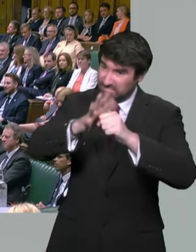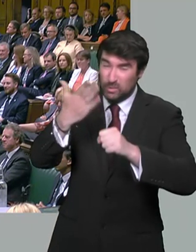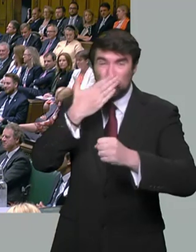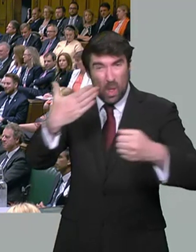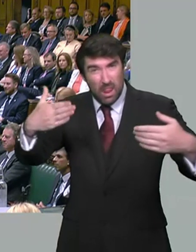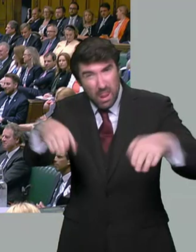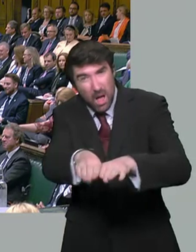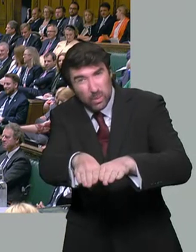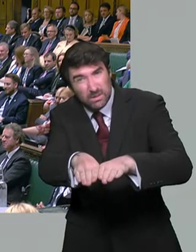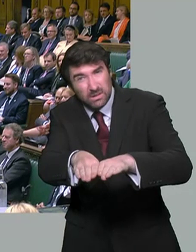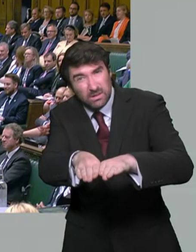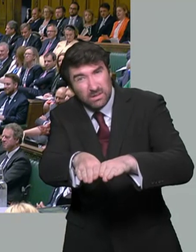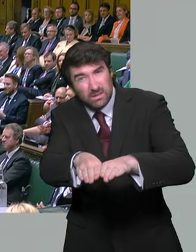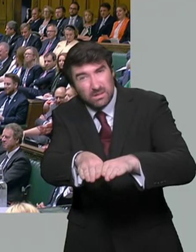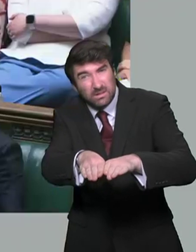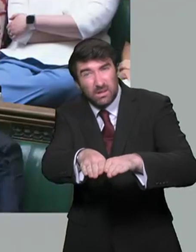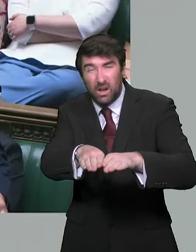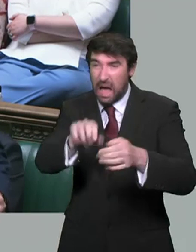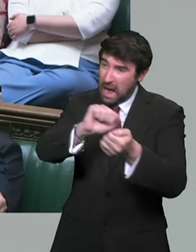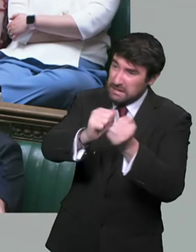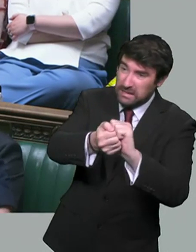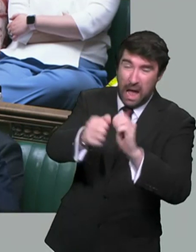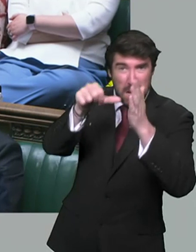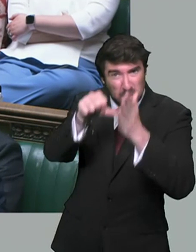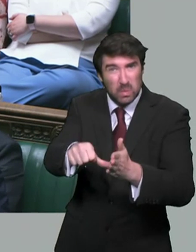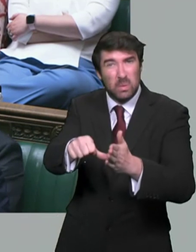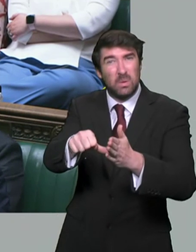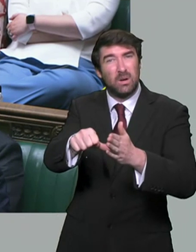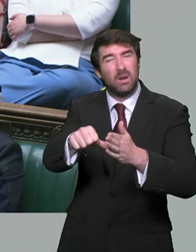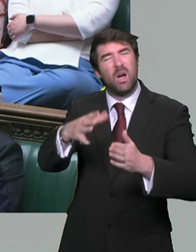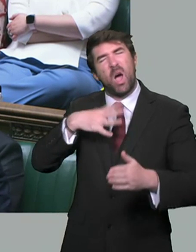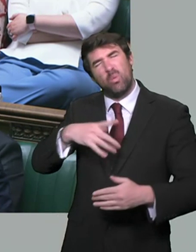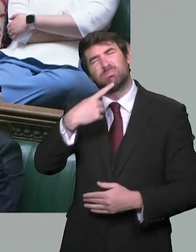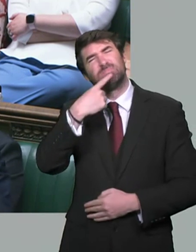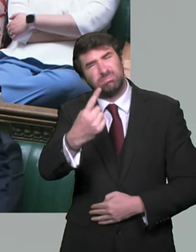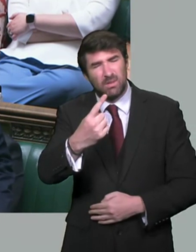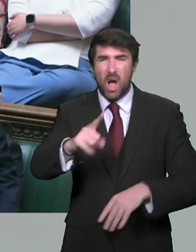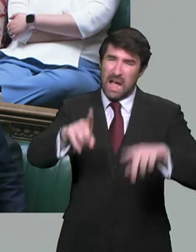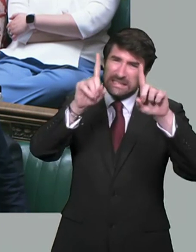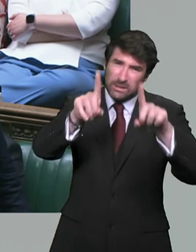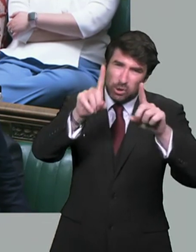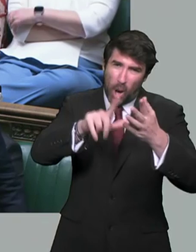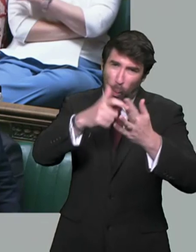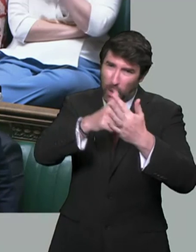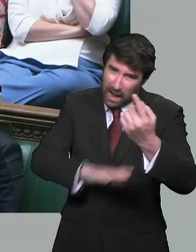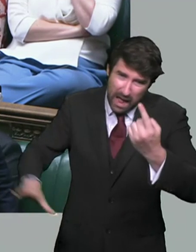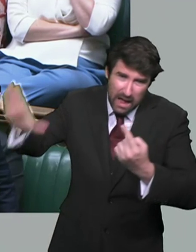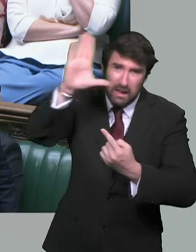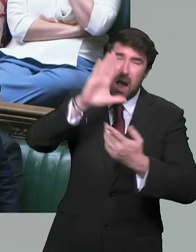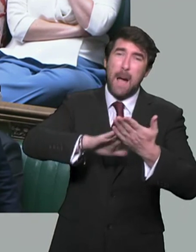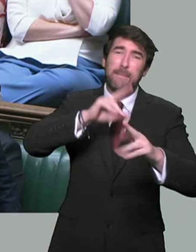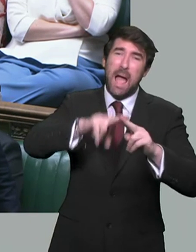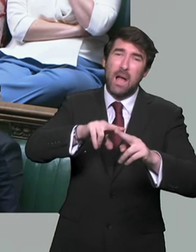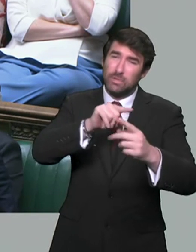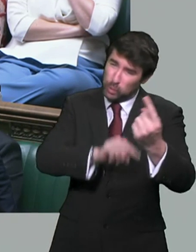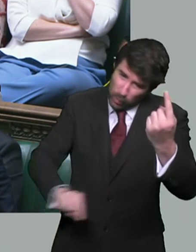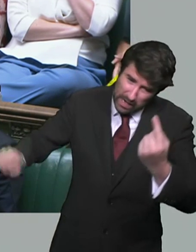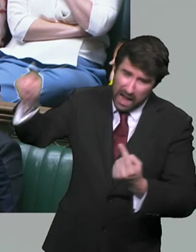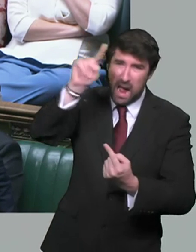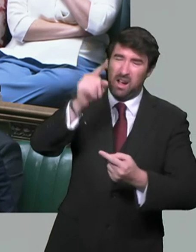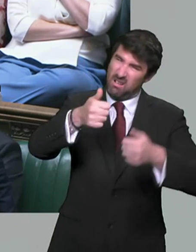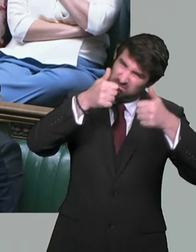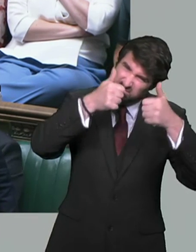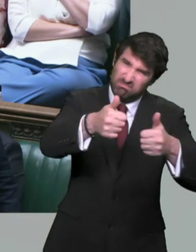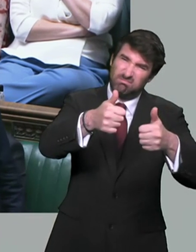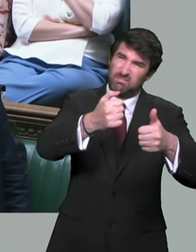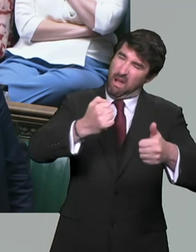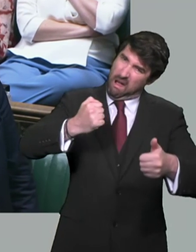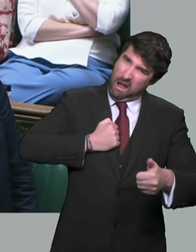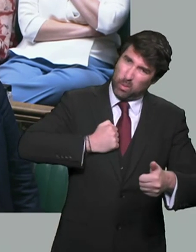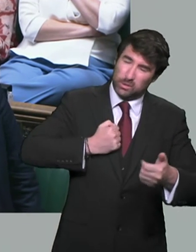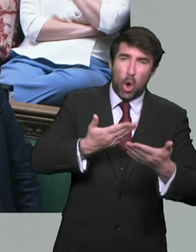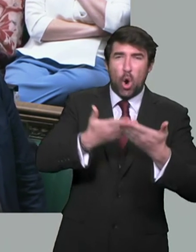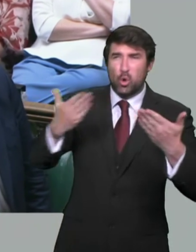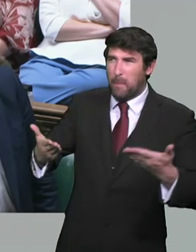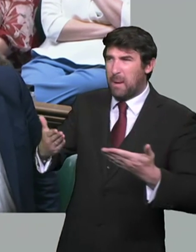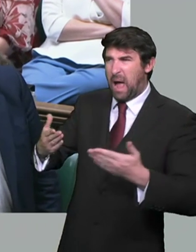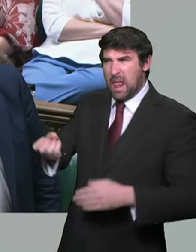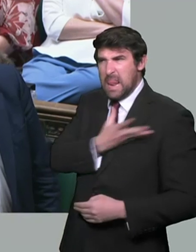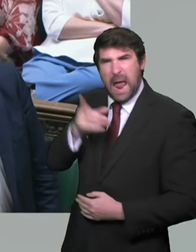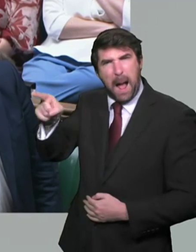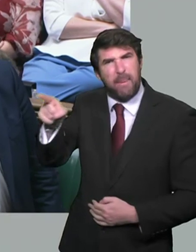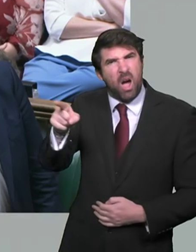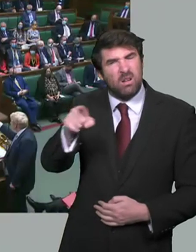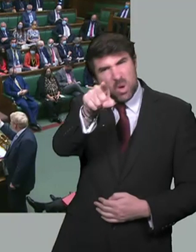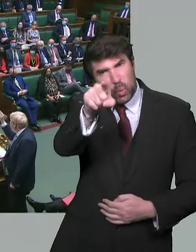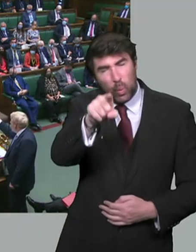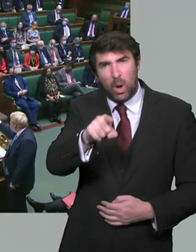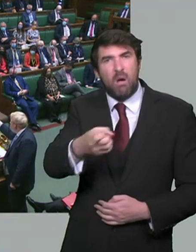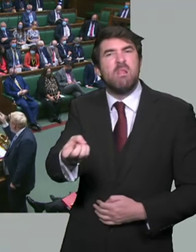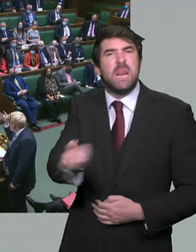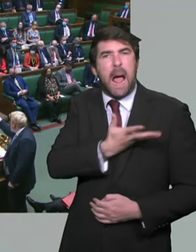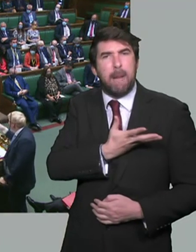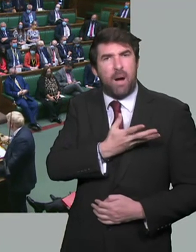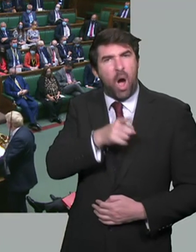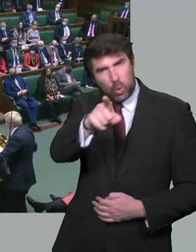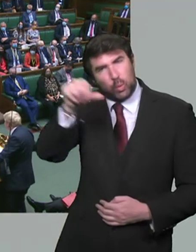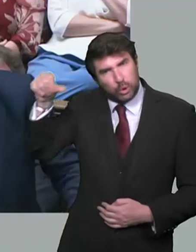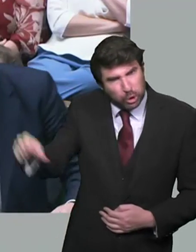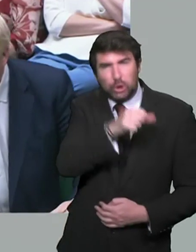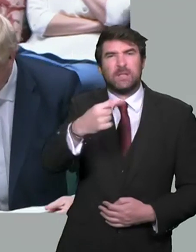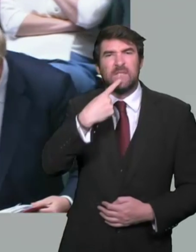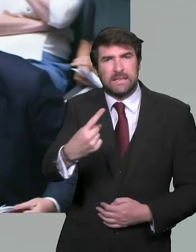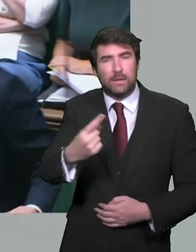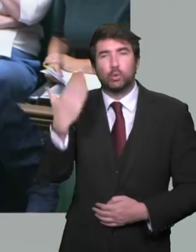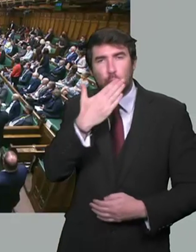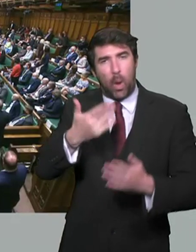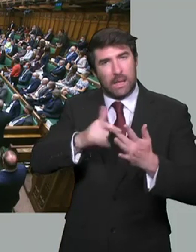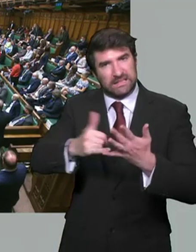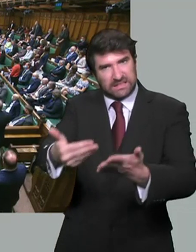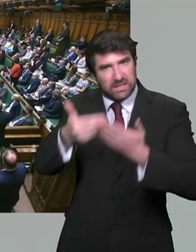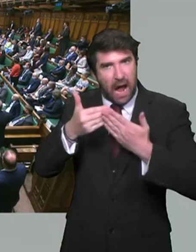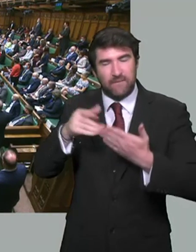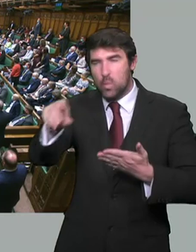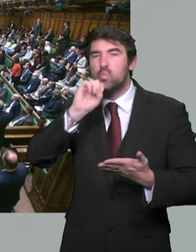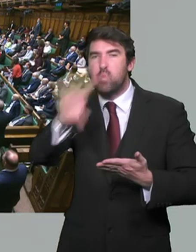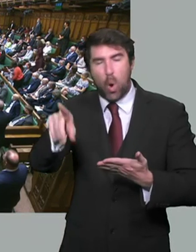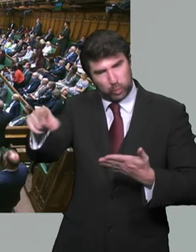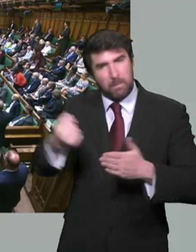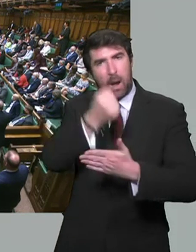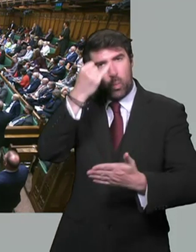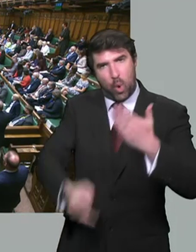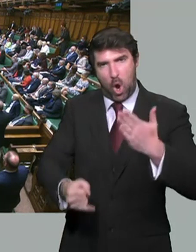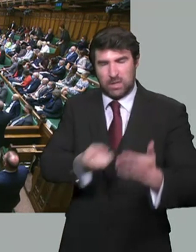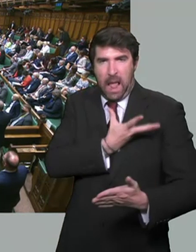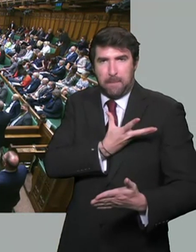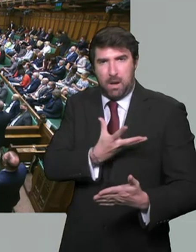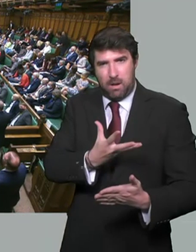Never forget that the job of teachers and parents up and down the land would have been made much easier if Labour, and the Labour leadership in particular, had had the guts—and if the honourable Gentleman had had the guts—to say that schools were safe.